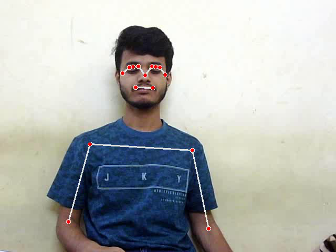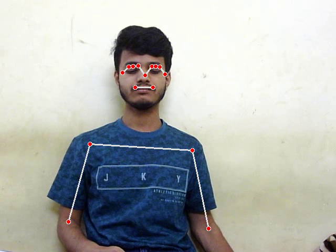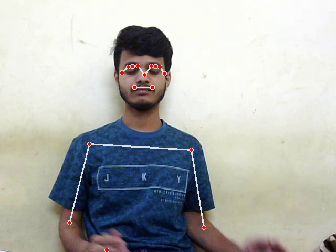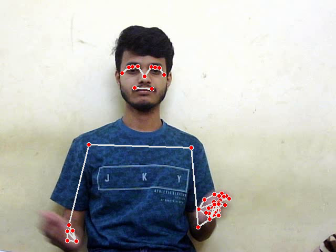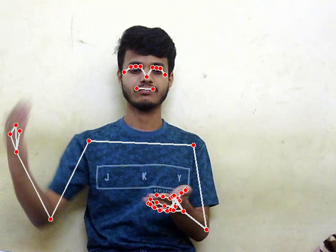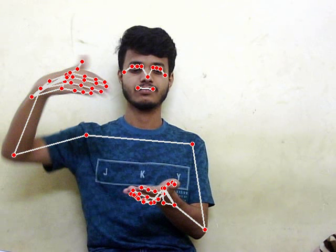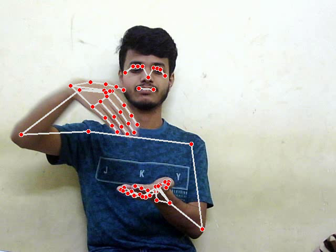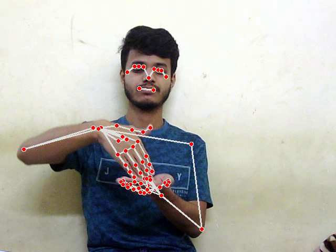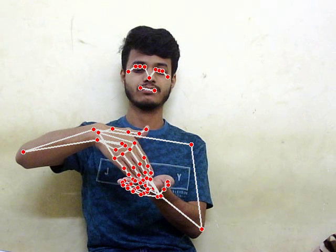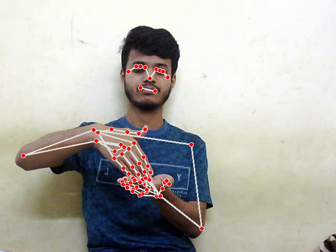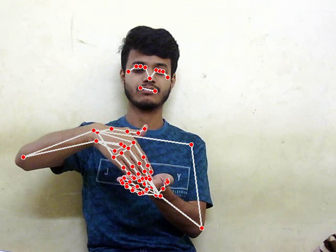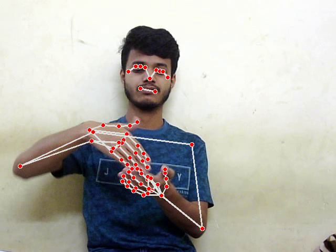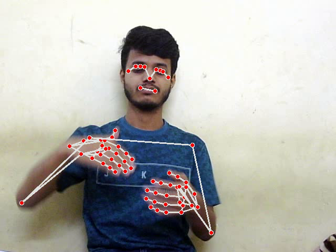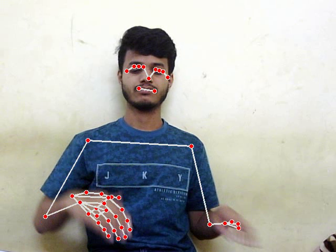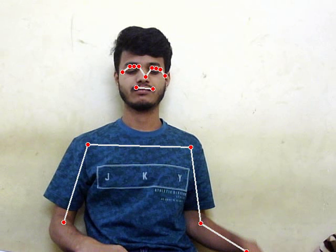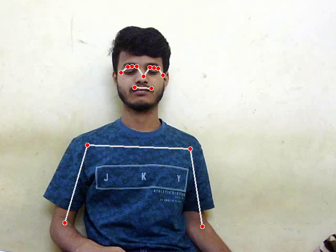again